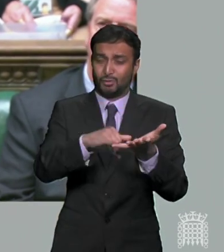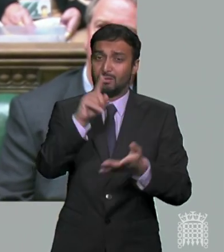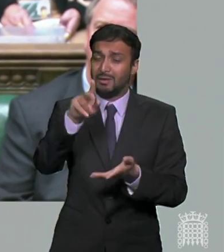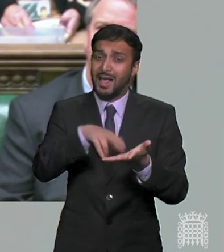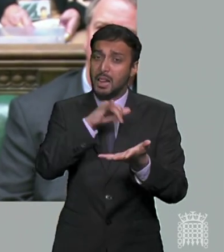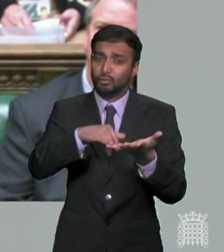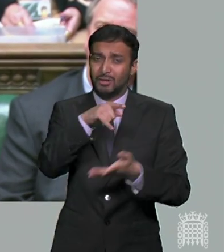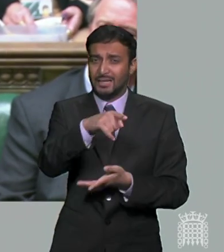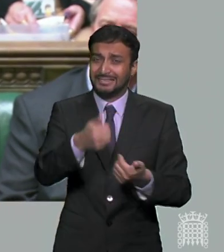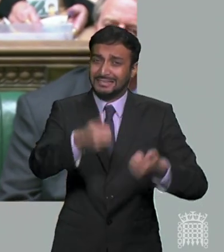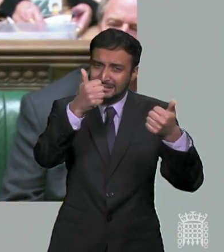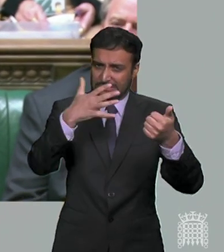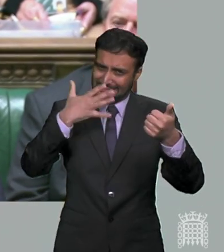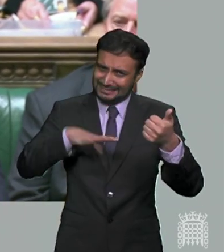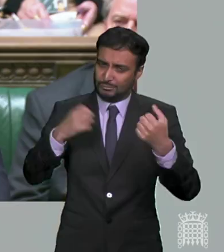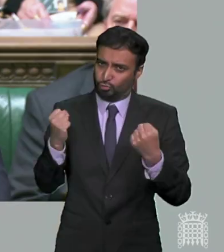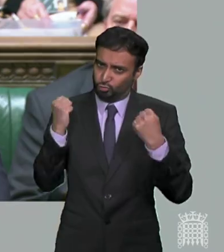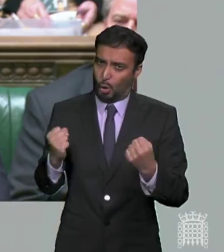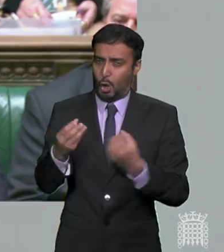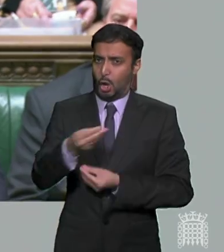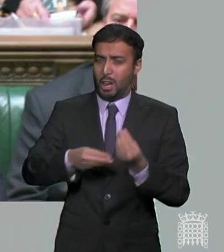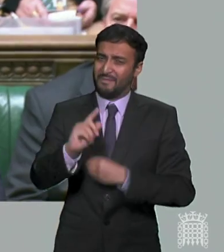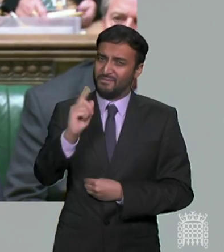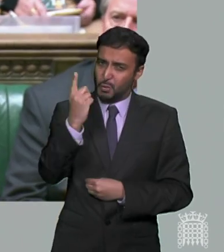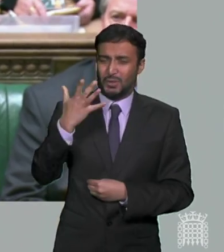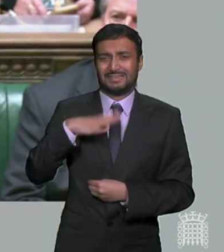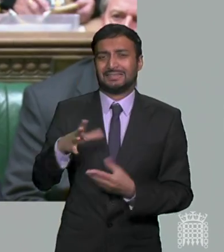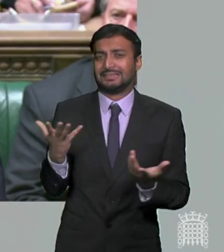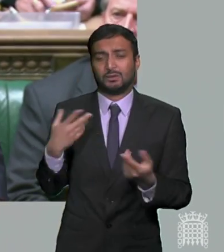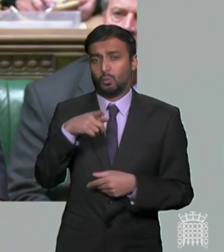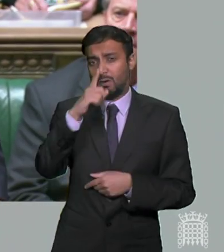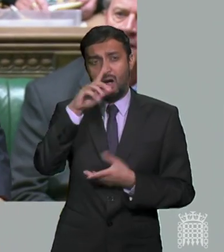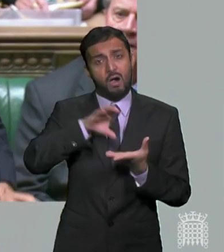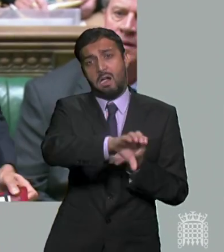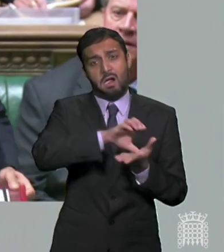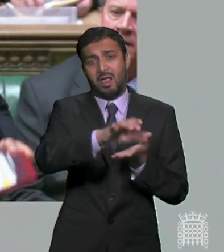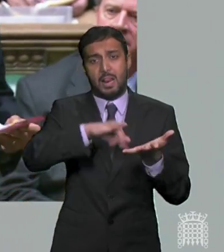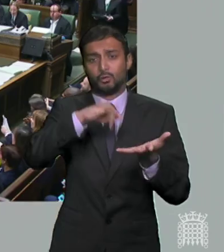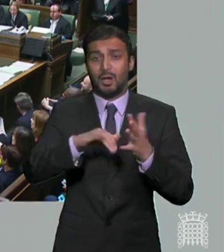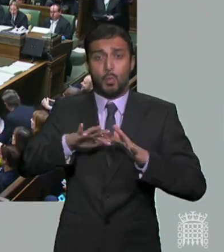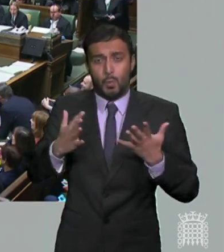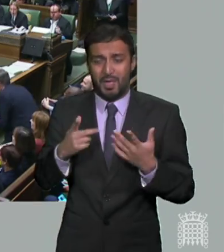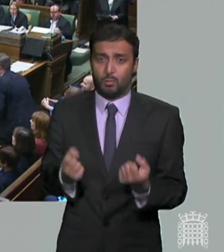You cannot deliver for the NHS unless you have a plan for the economy, and he does not have either.